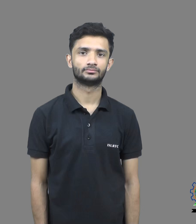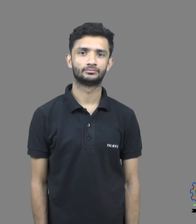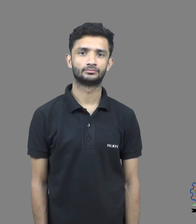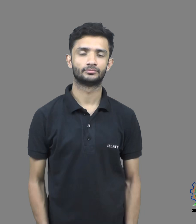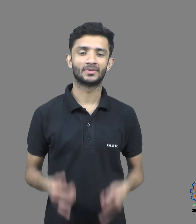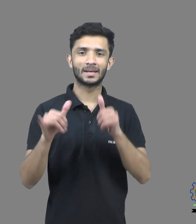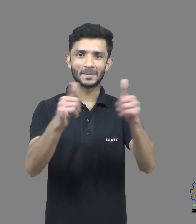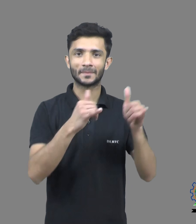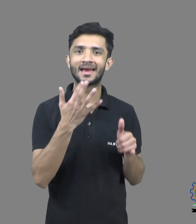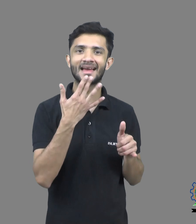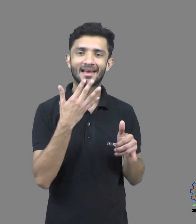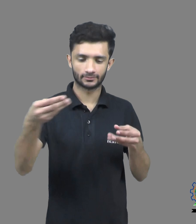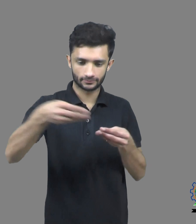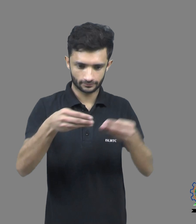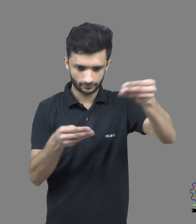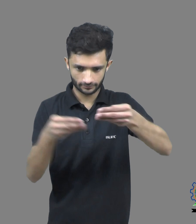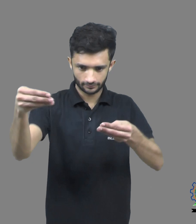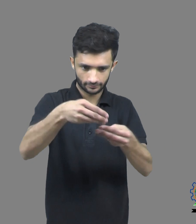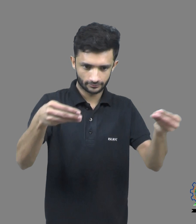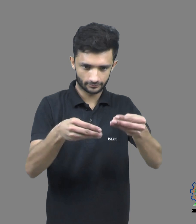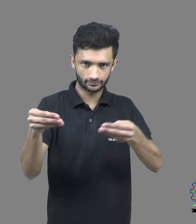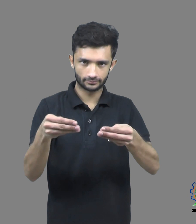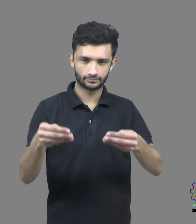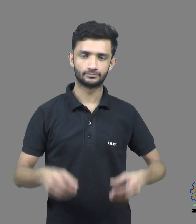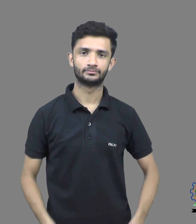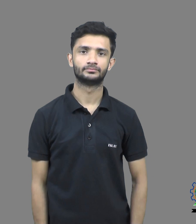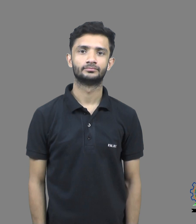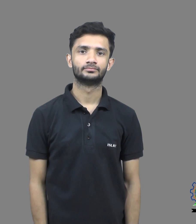Jigsaw Puzzle